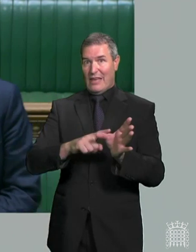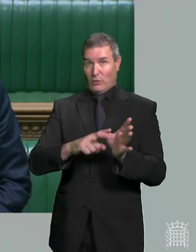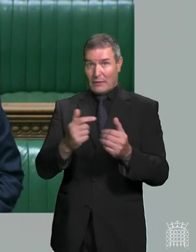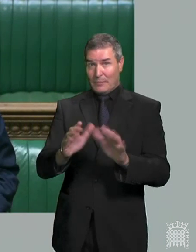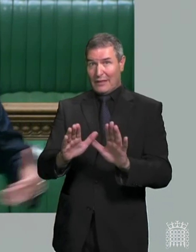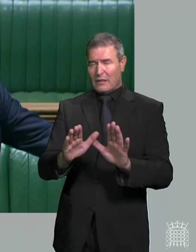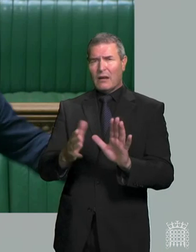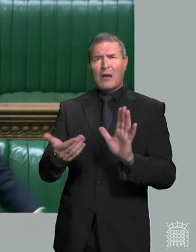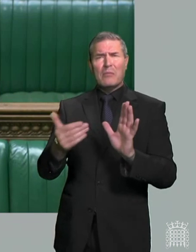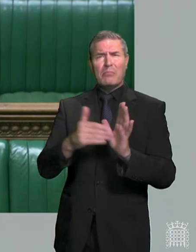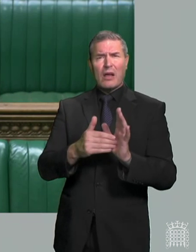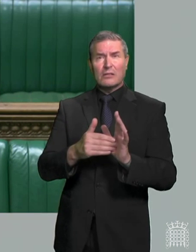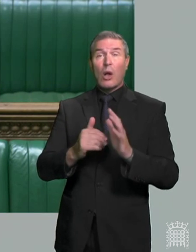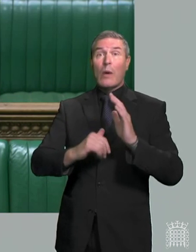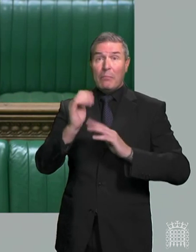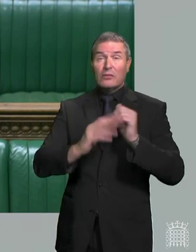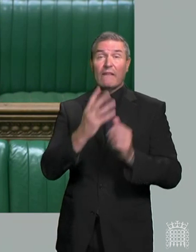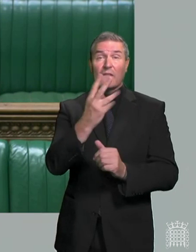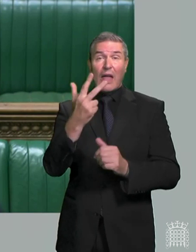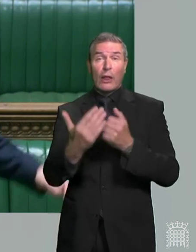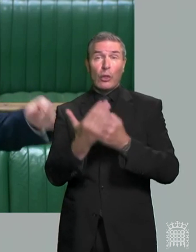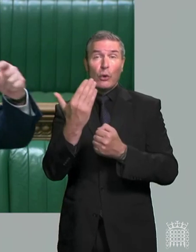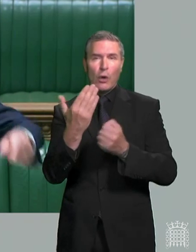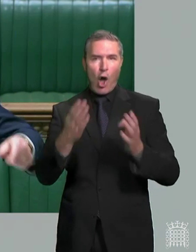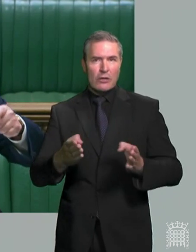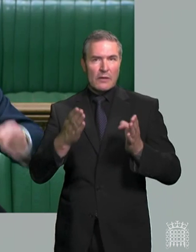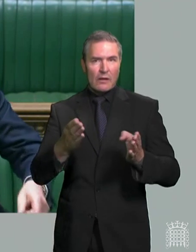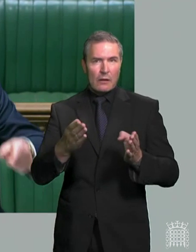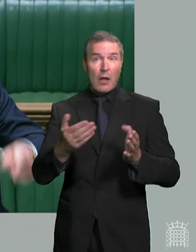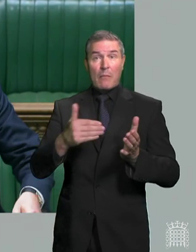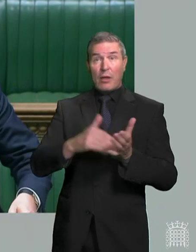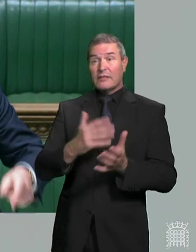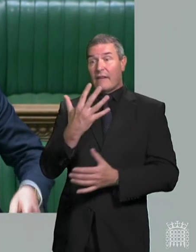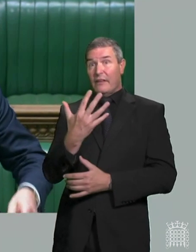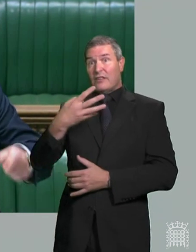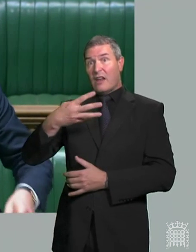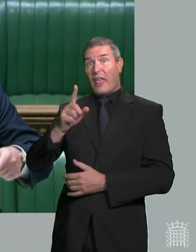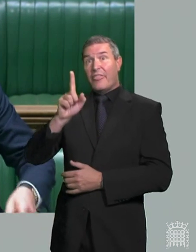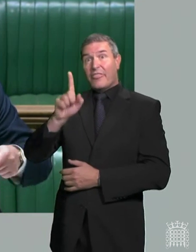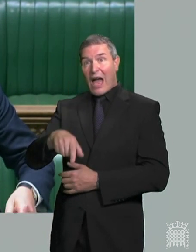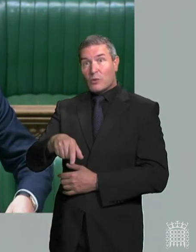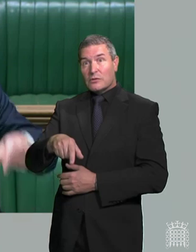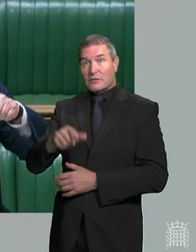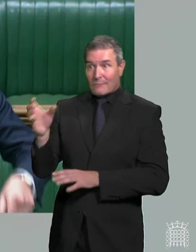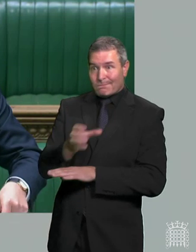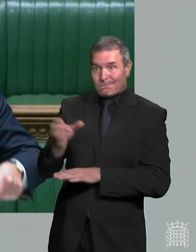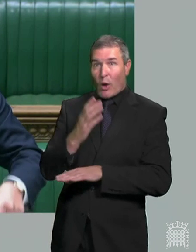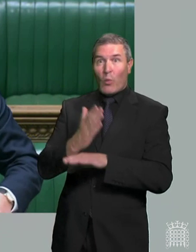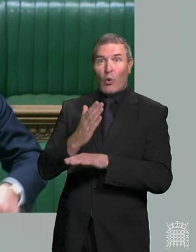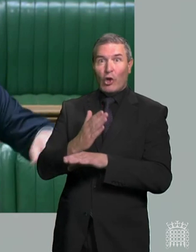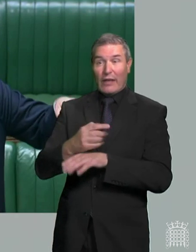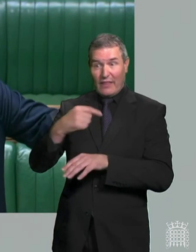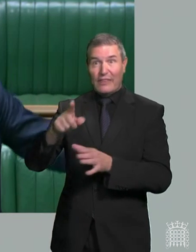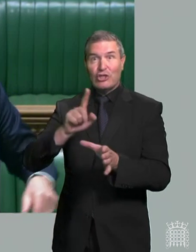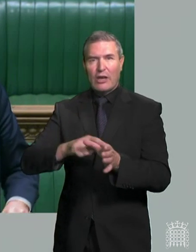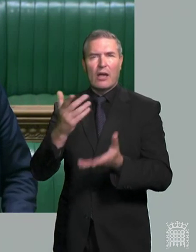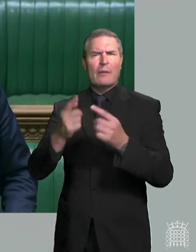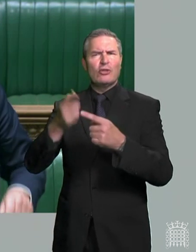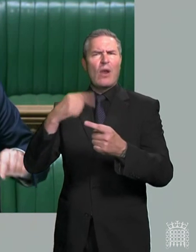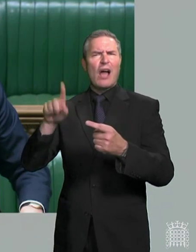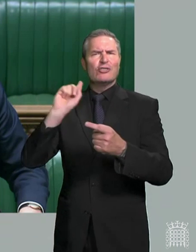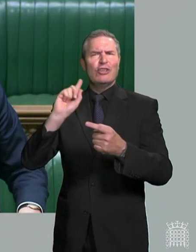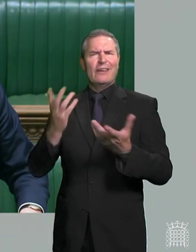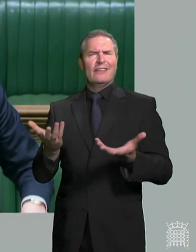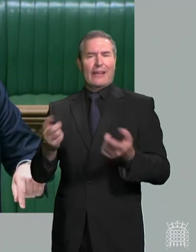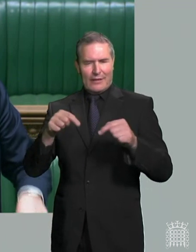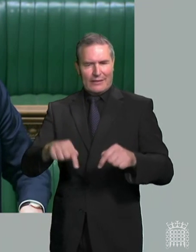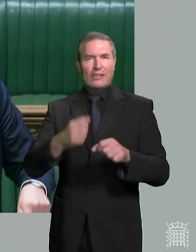Above all, not only are we building 48 more hospitals, but there are another 59,000 people working in the NHS this year than there were this time last year.